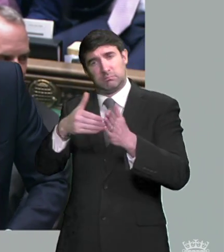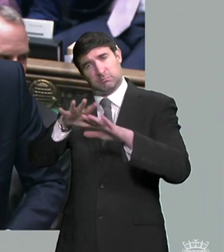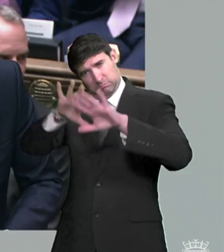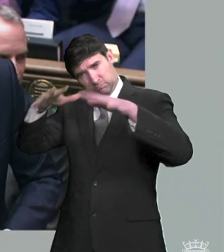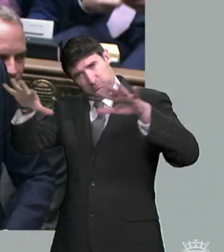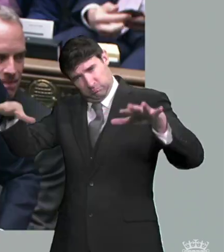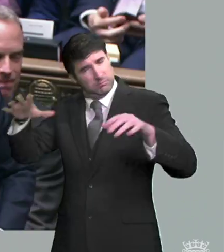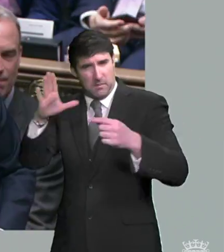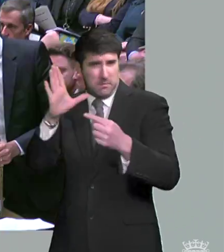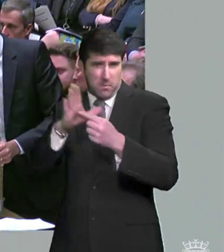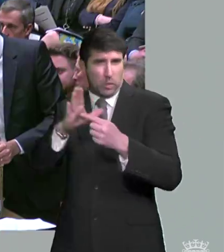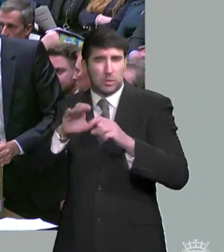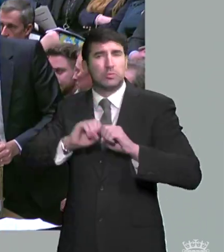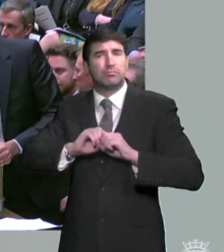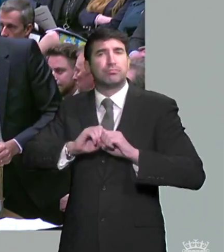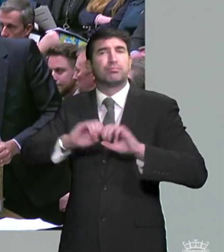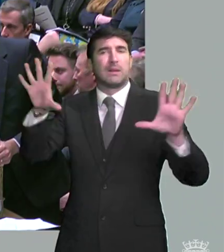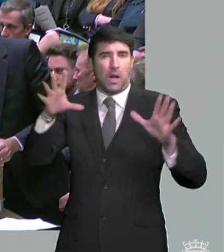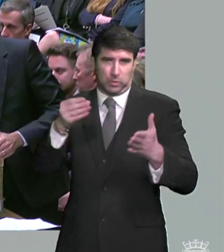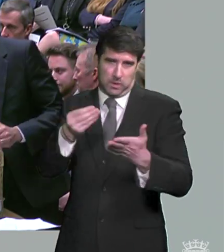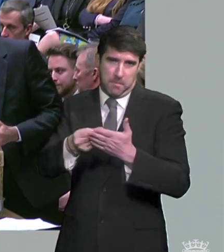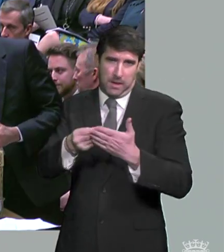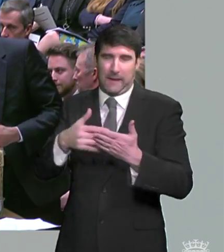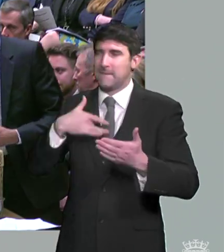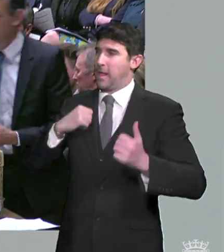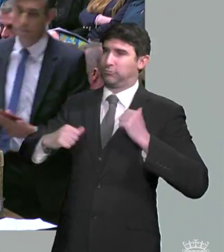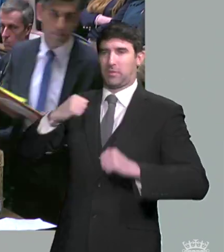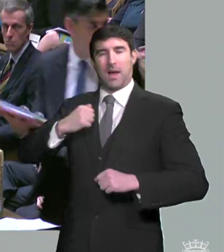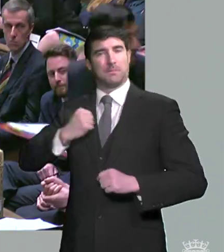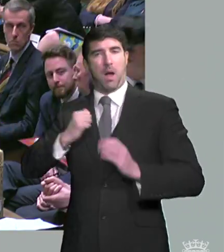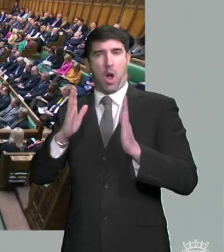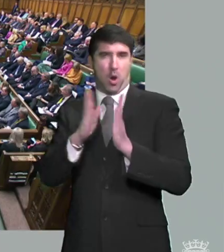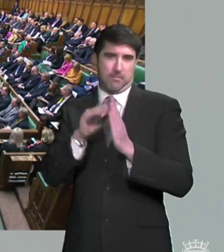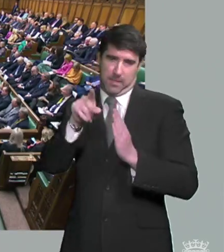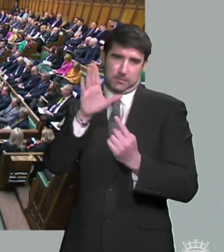We will ensure that we spread opportunity and that everyone takes pride in the place that they call home.